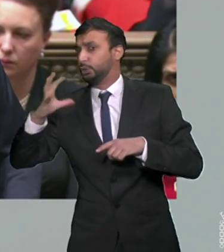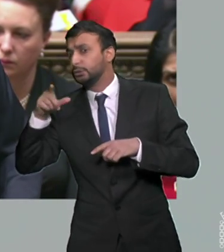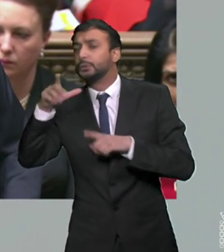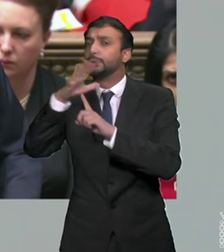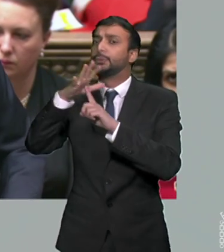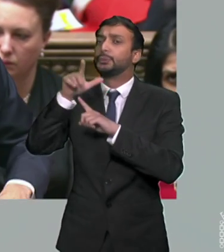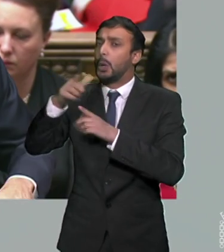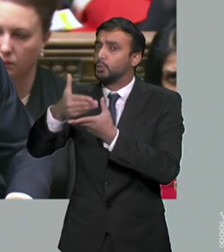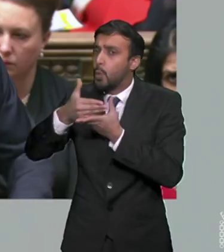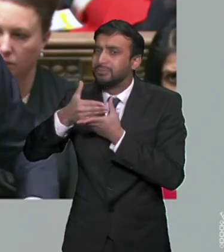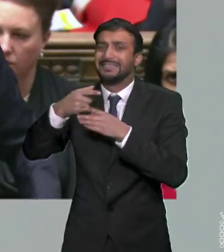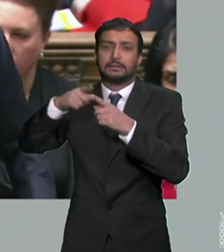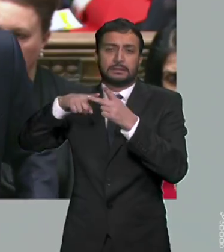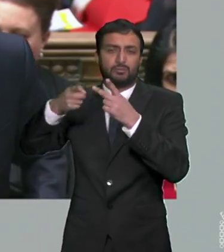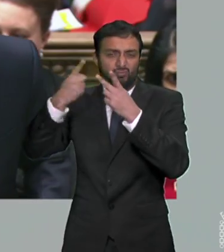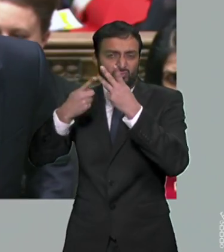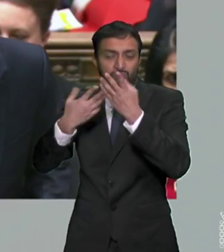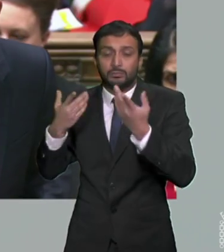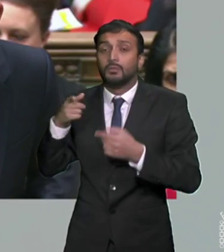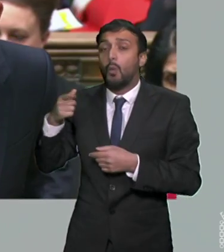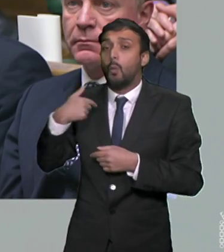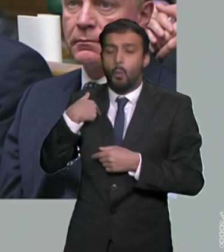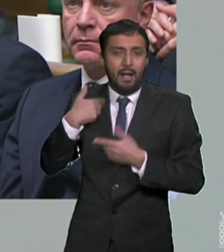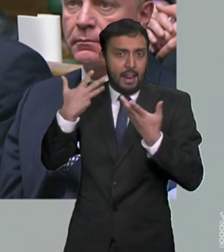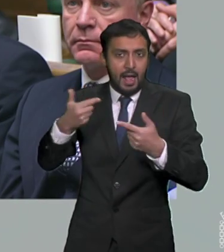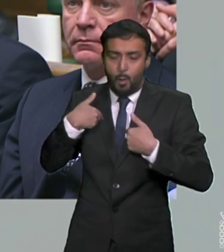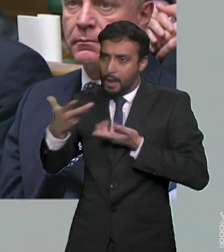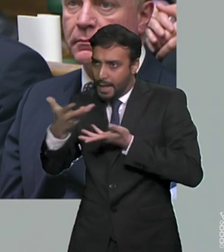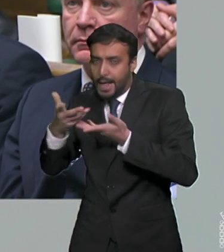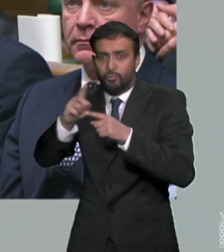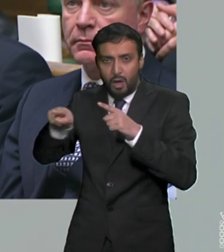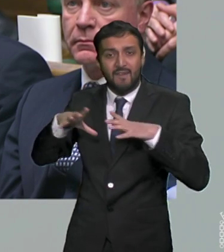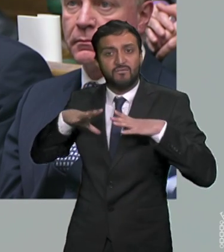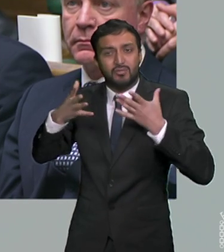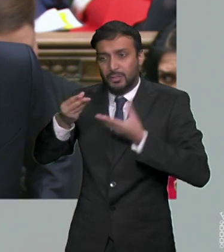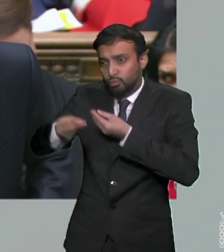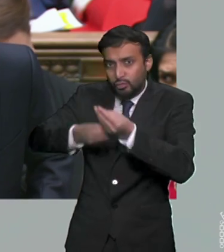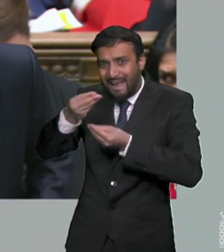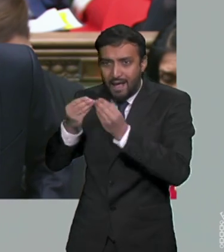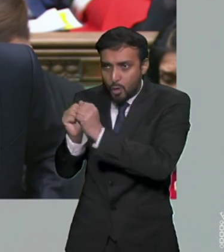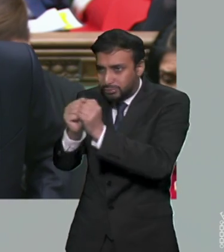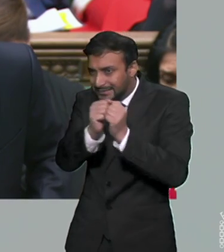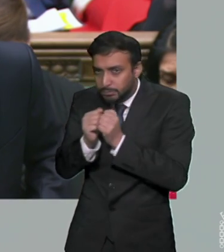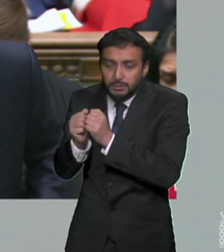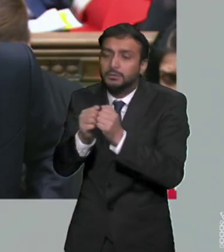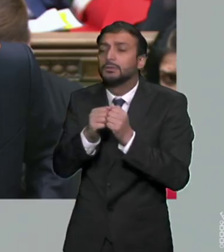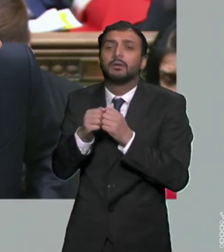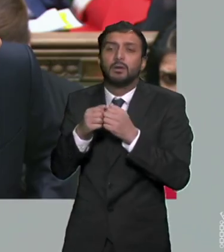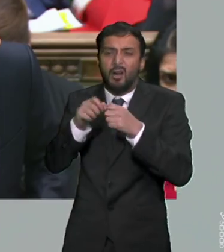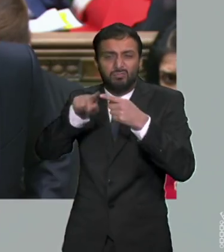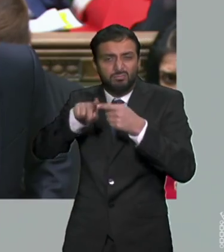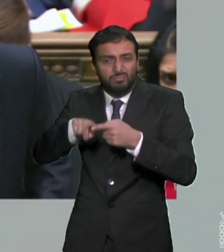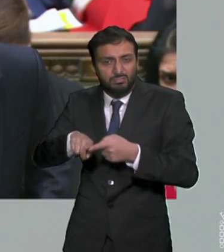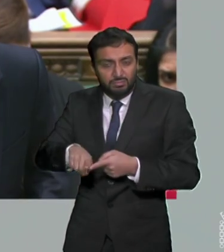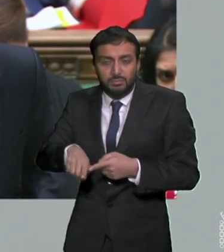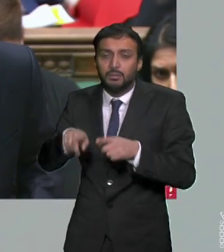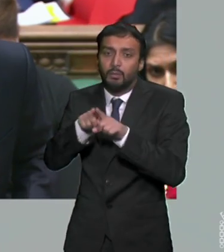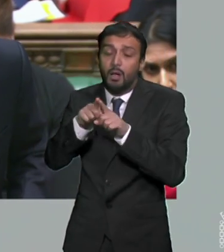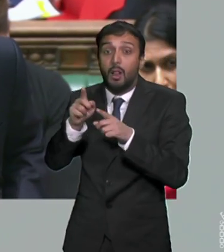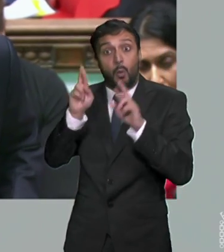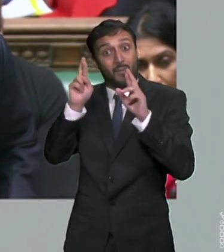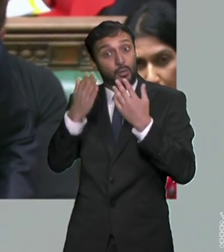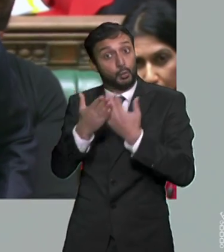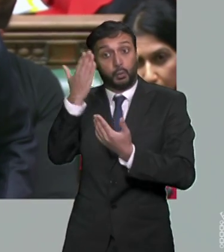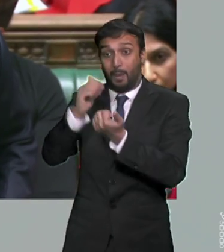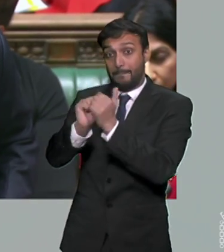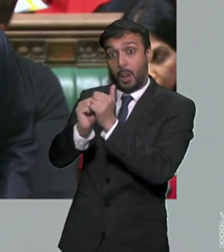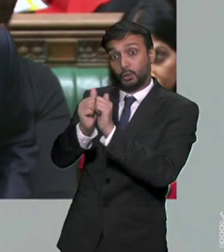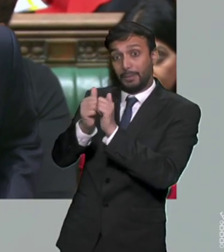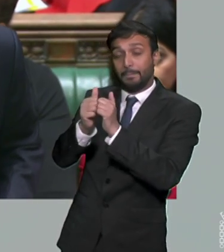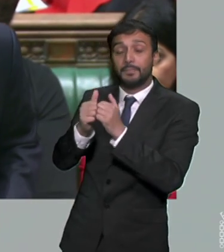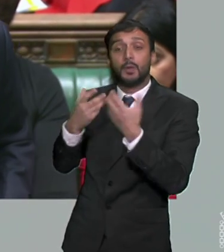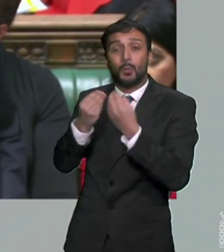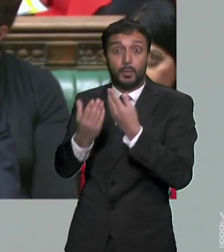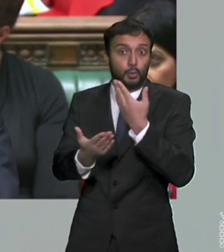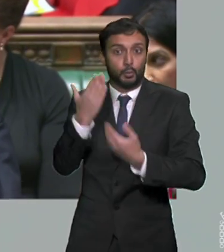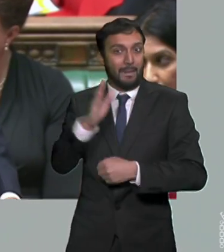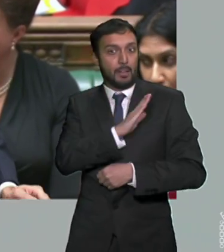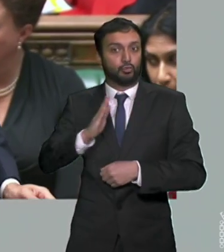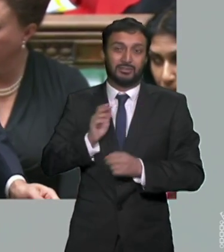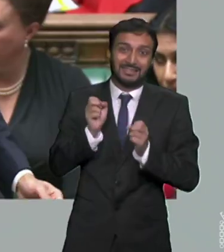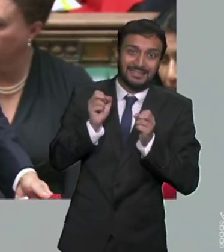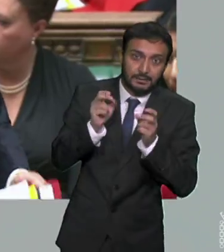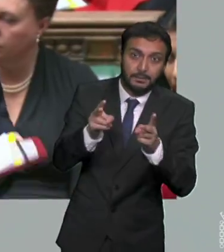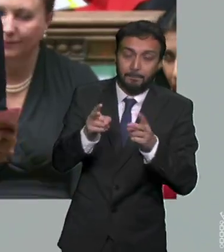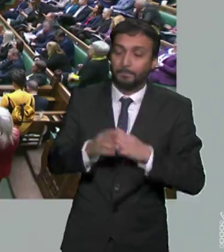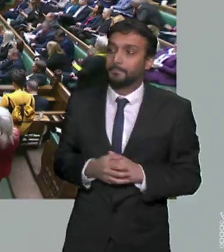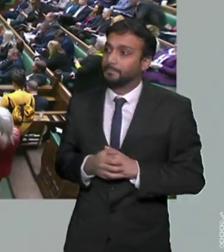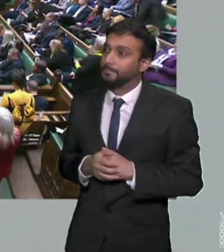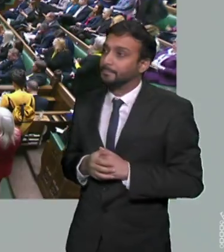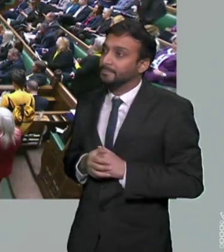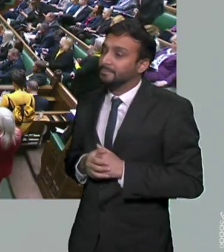He should be reassured that we are pursuing not just free trade agreements bilaterally, but also CPTPP, the AUKUS partnership and hopefully a new partnership with our future combat air system—all evidence that we are delivering on the tilt.